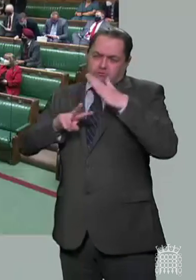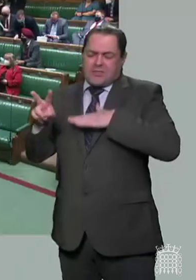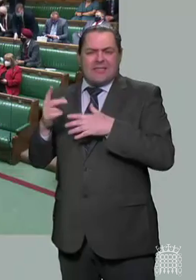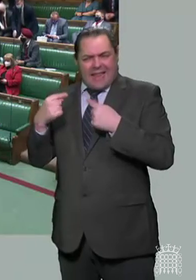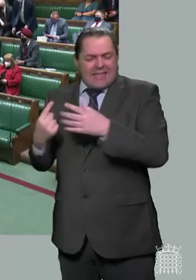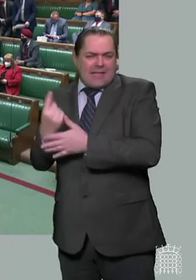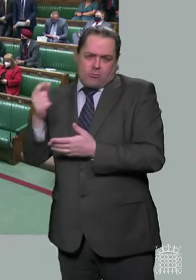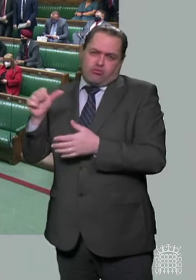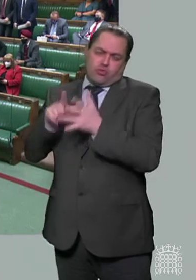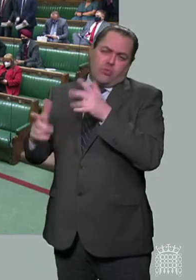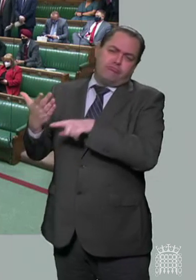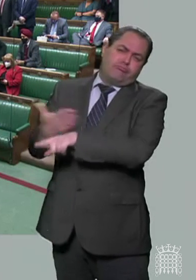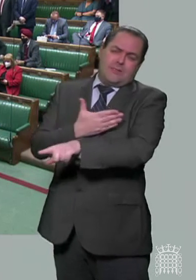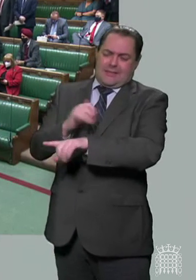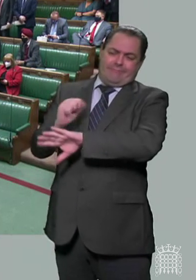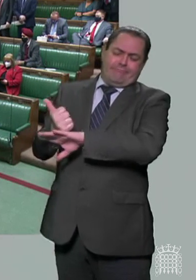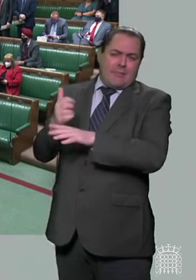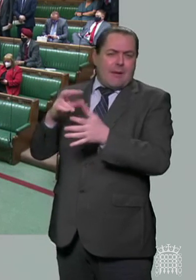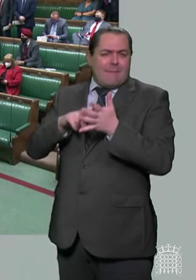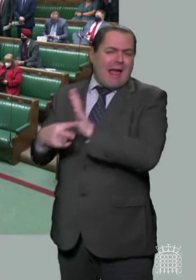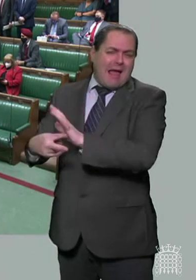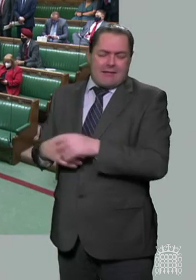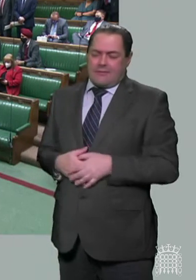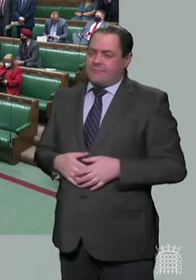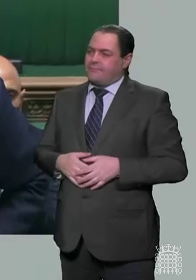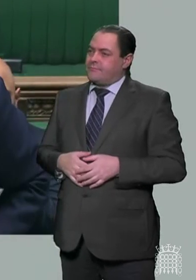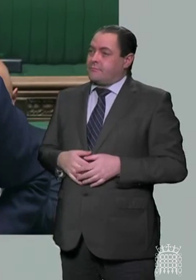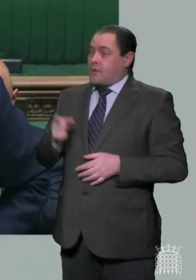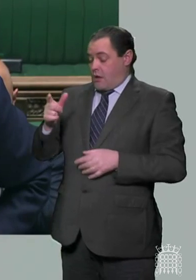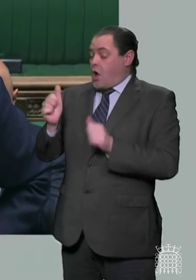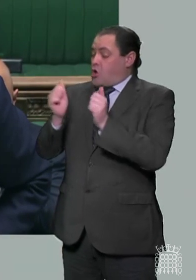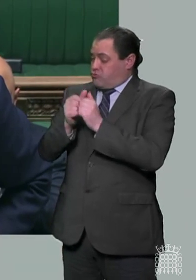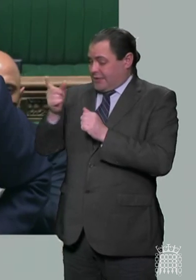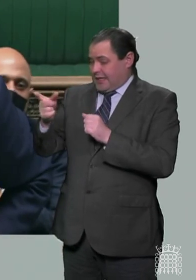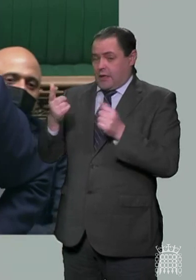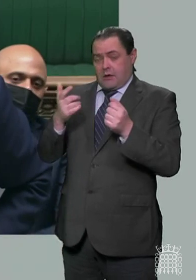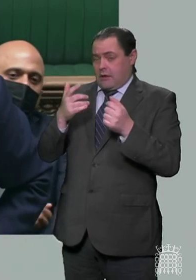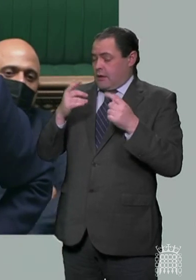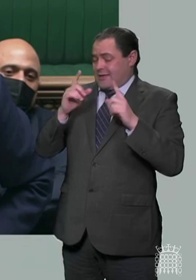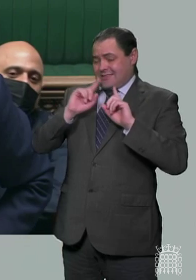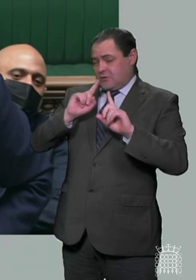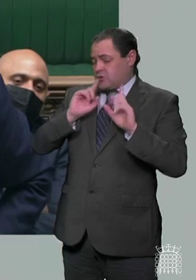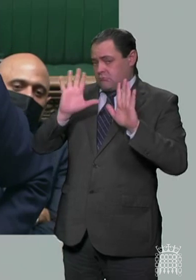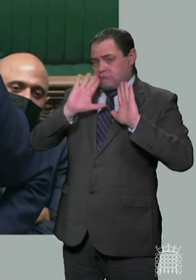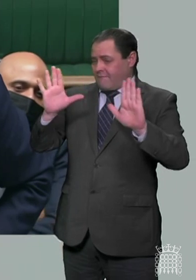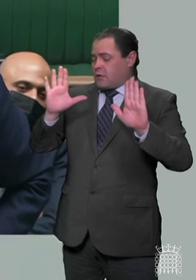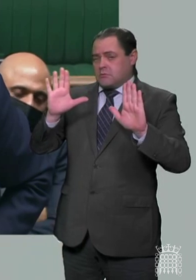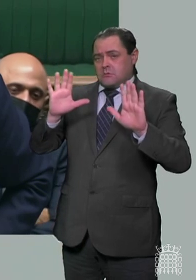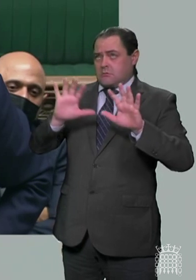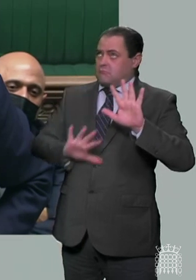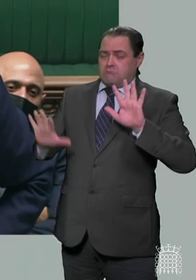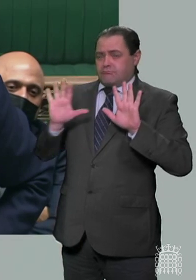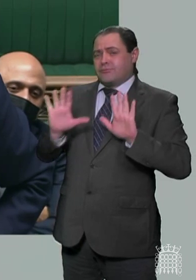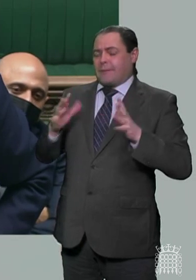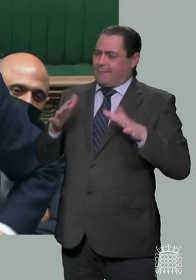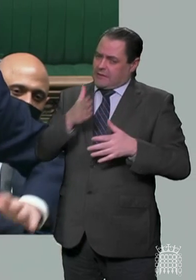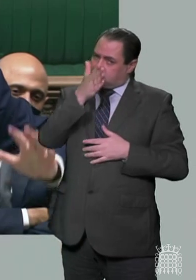I share what the honourable Lady said about the amazing work that is being done by teachers and schools up and down the country.